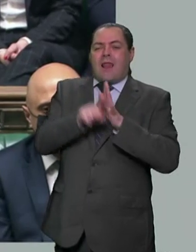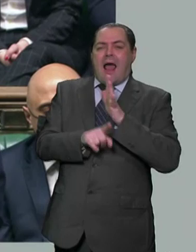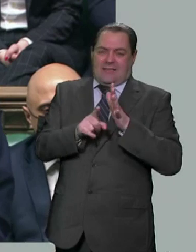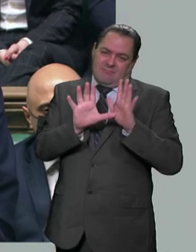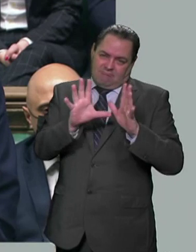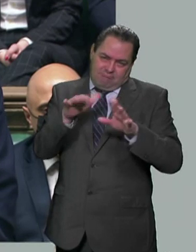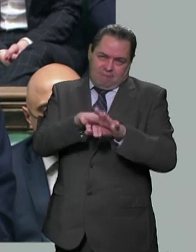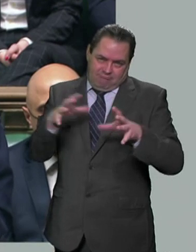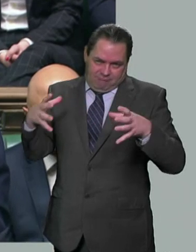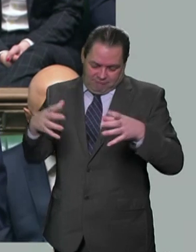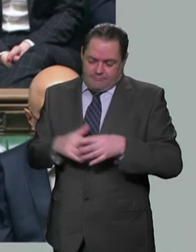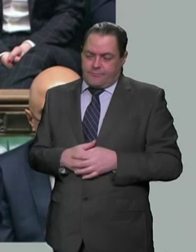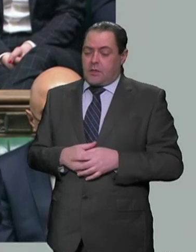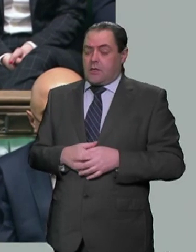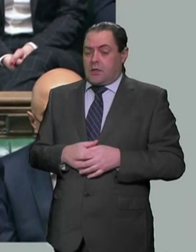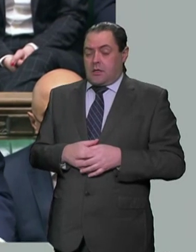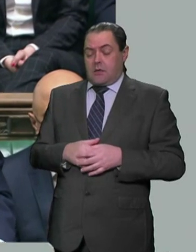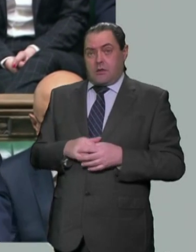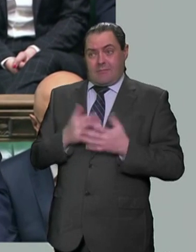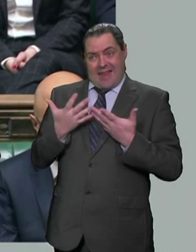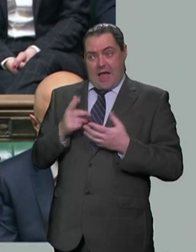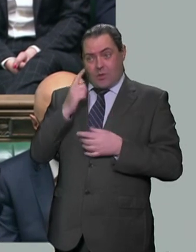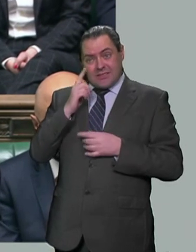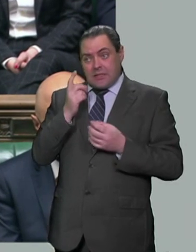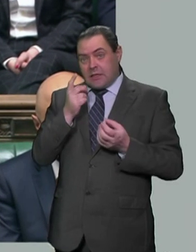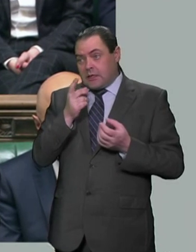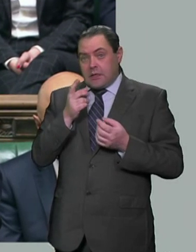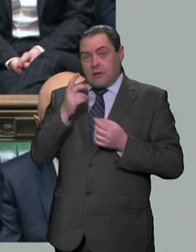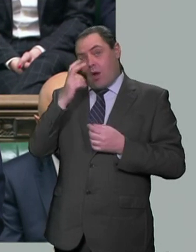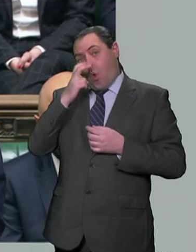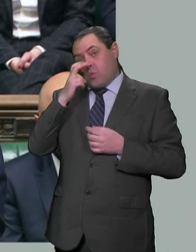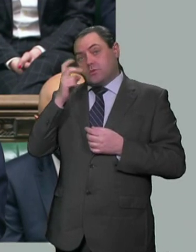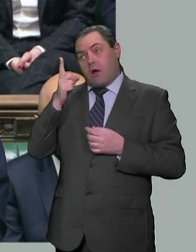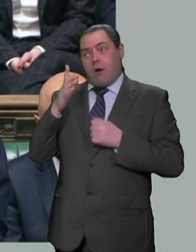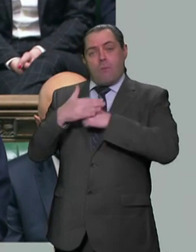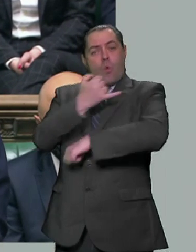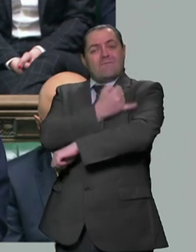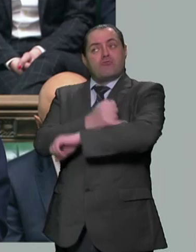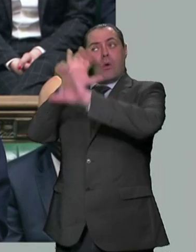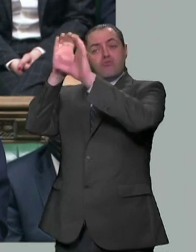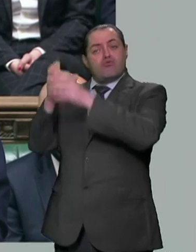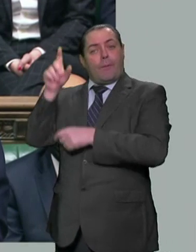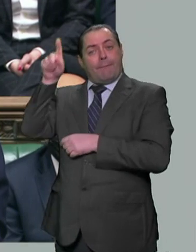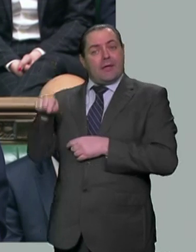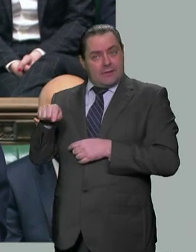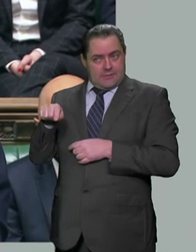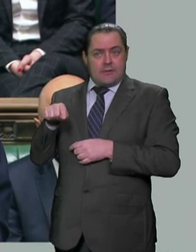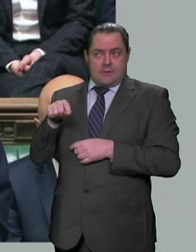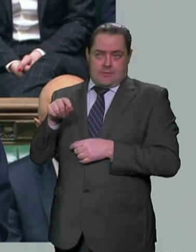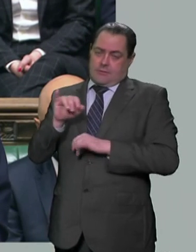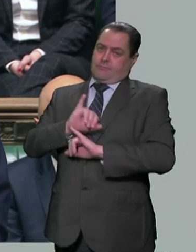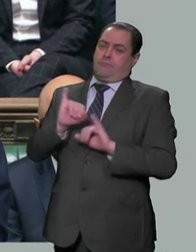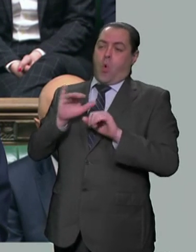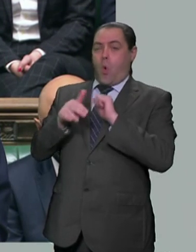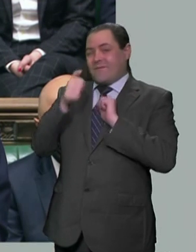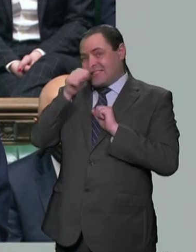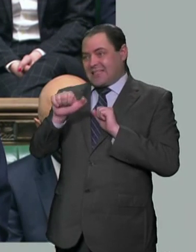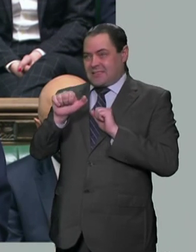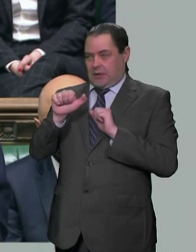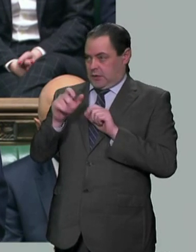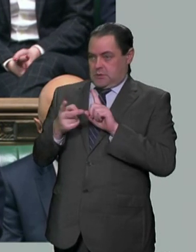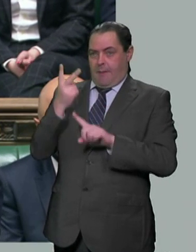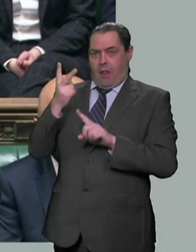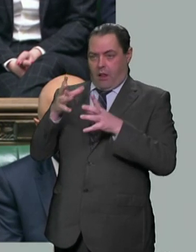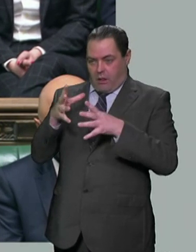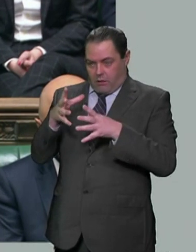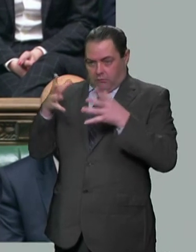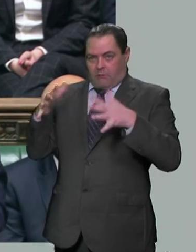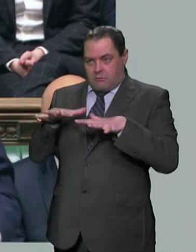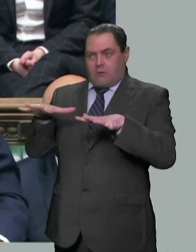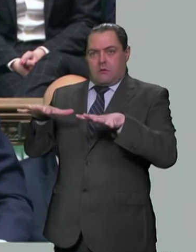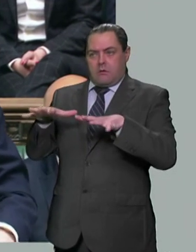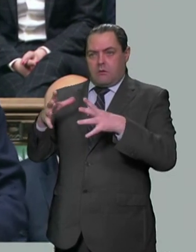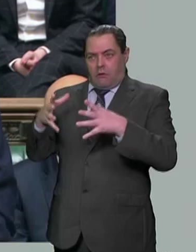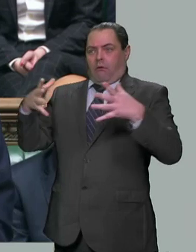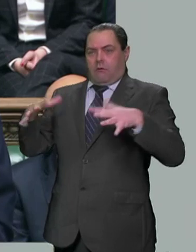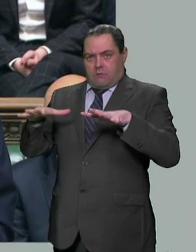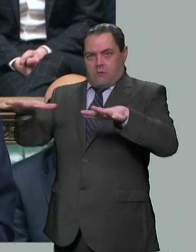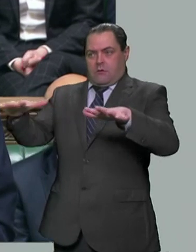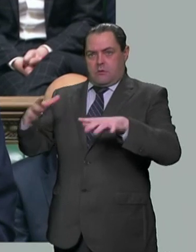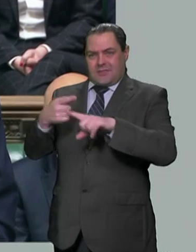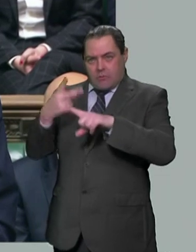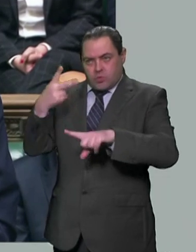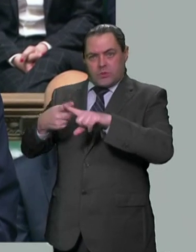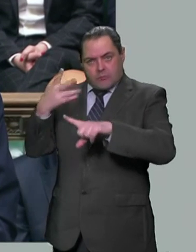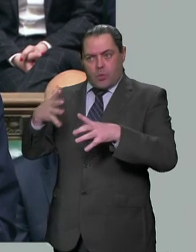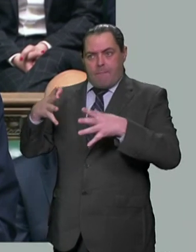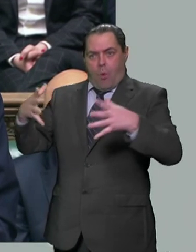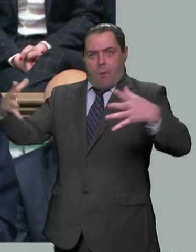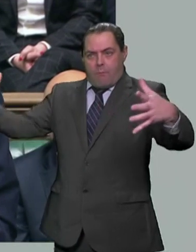Potentially of greatest concern, case rates are now rapidly rising among the older and more vulnerable—doubling every week among those over 60, with the obvious risk that that will continue to increase the pressures on our NHS.